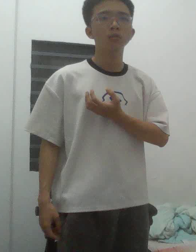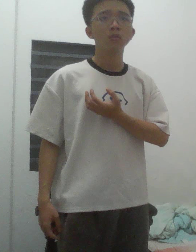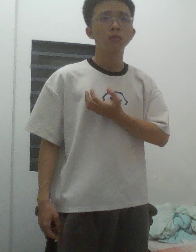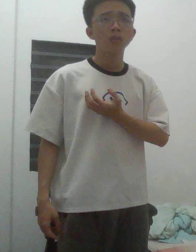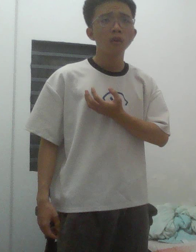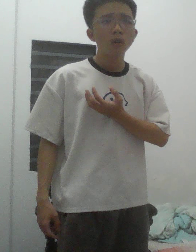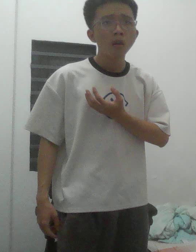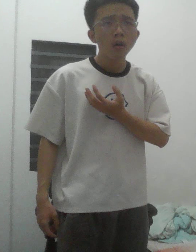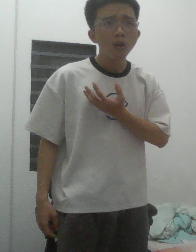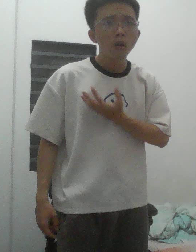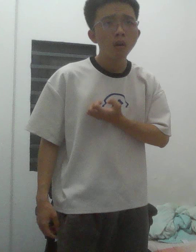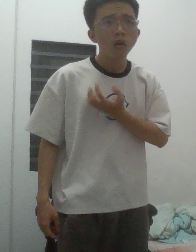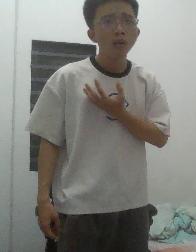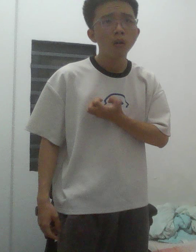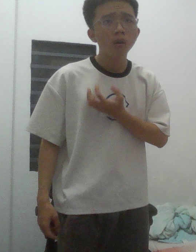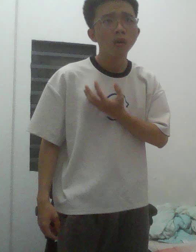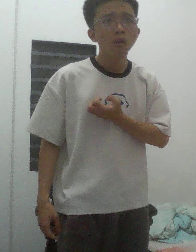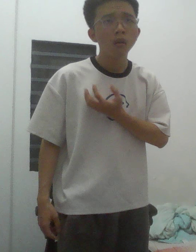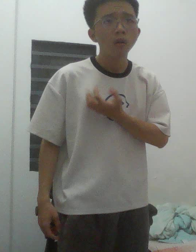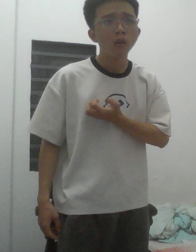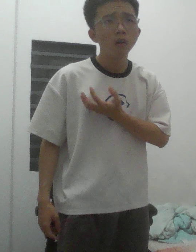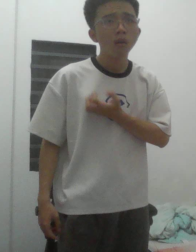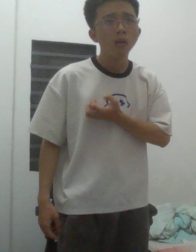lo so